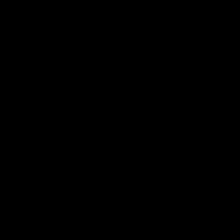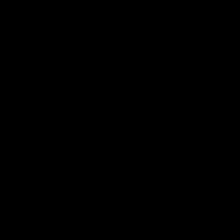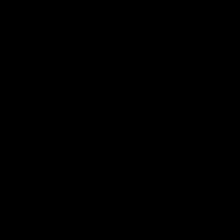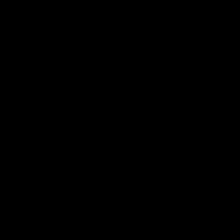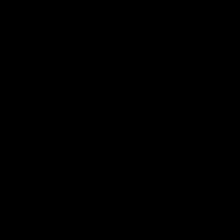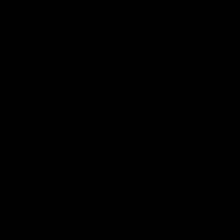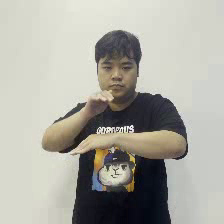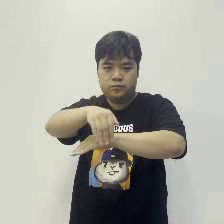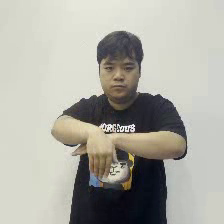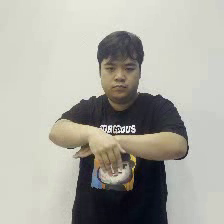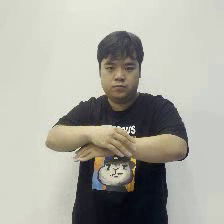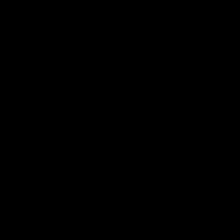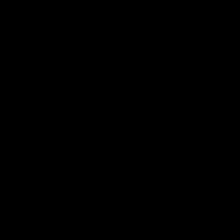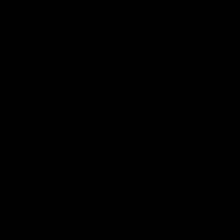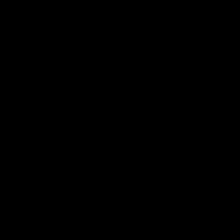Chiều